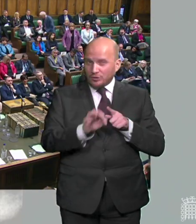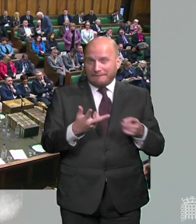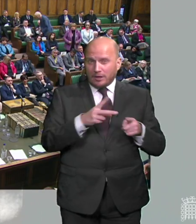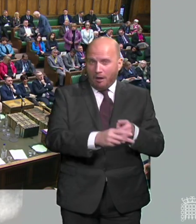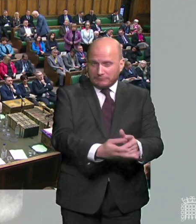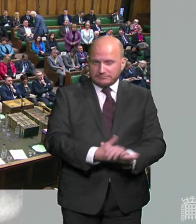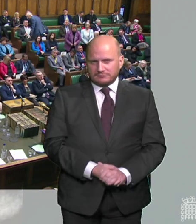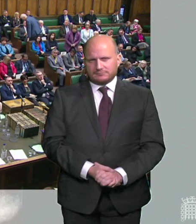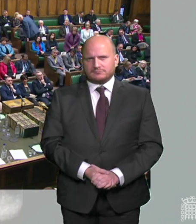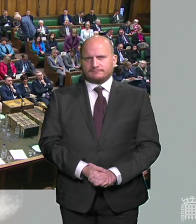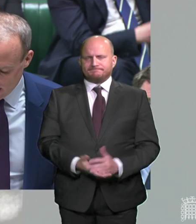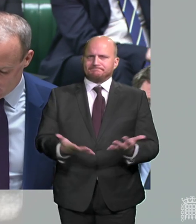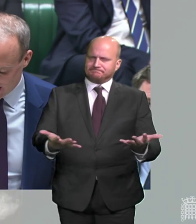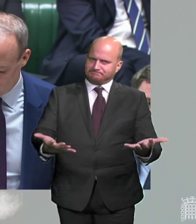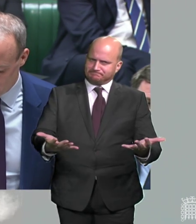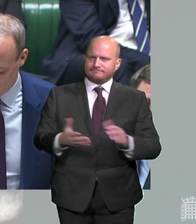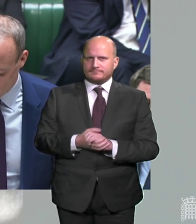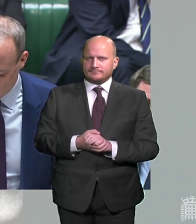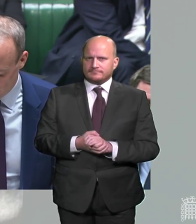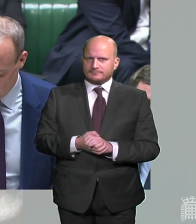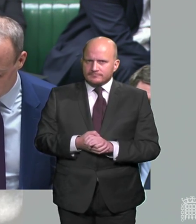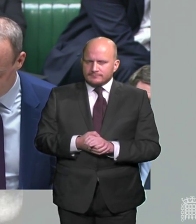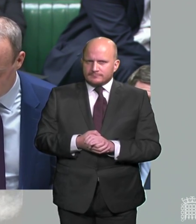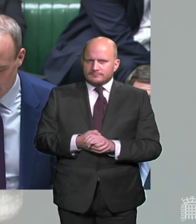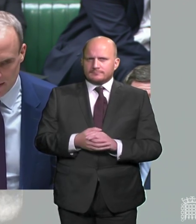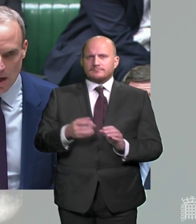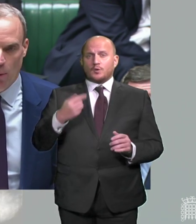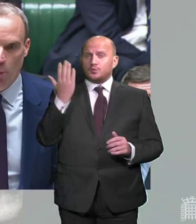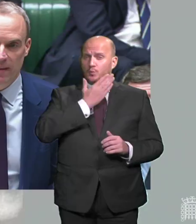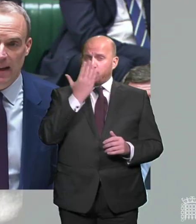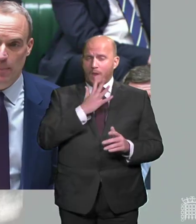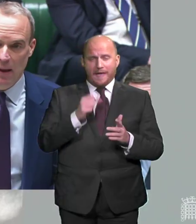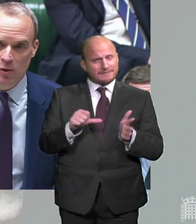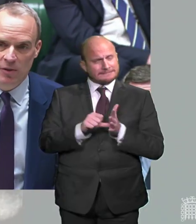We are very sympathetic to the challenges that all our schools face.